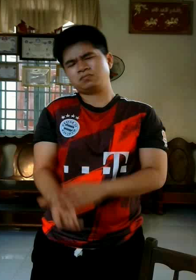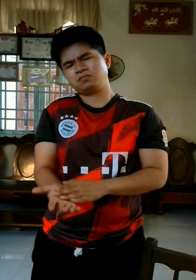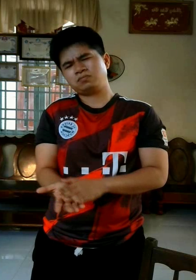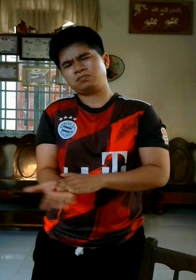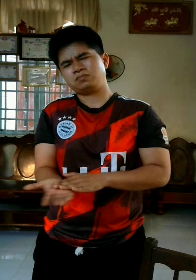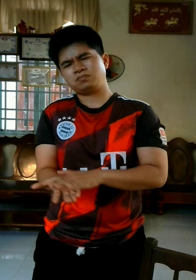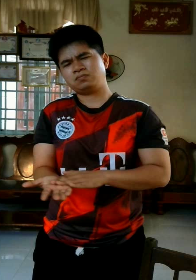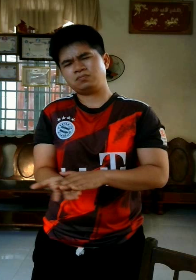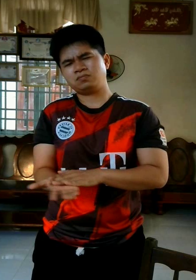xin loi